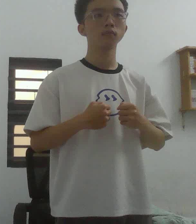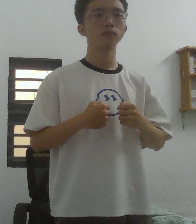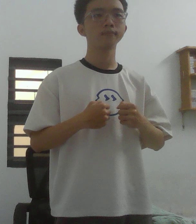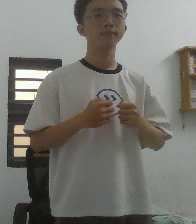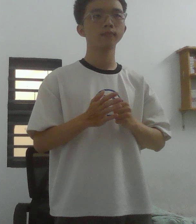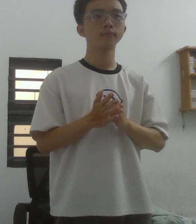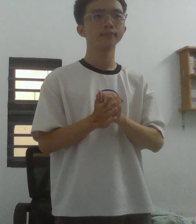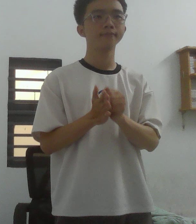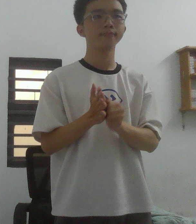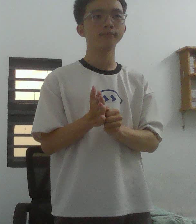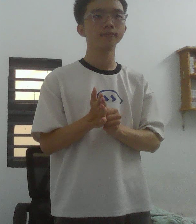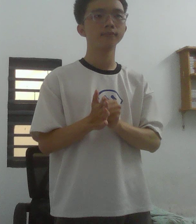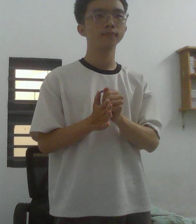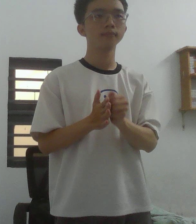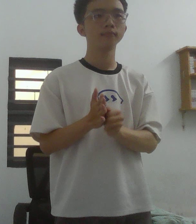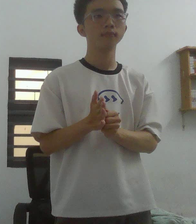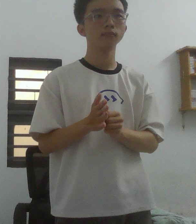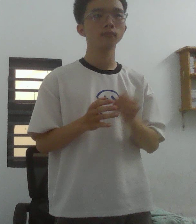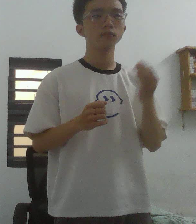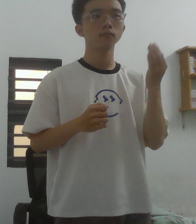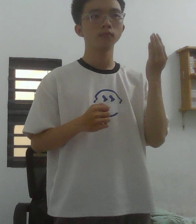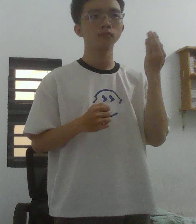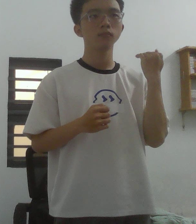thang truoc